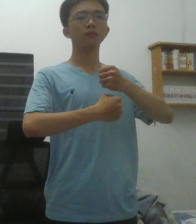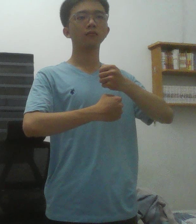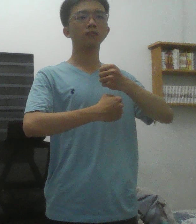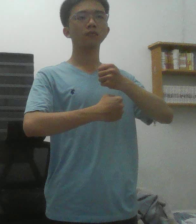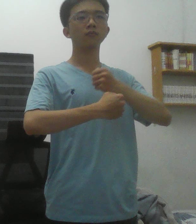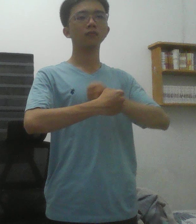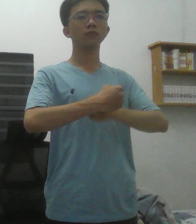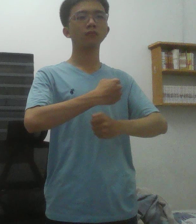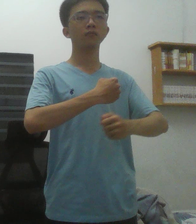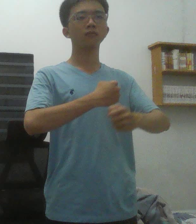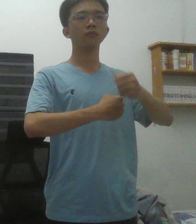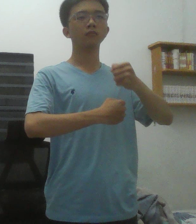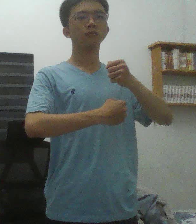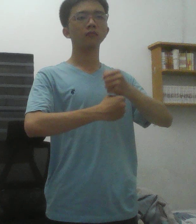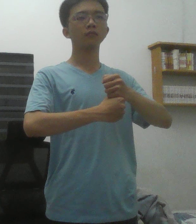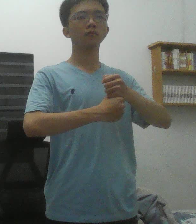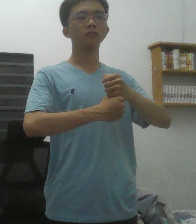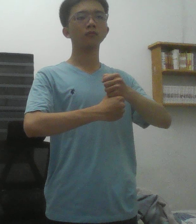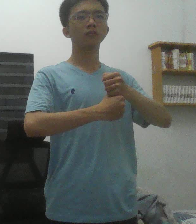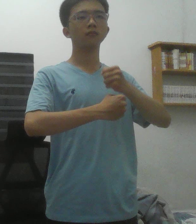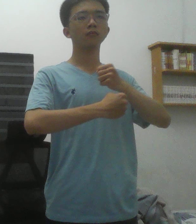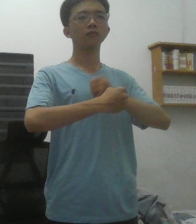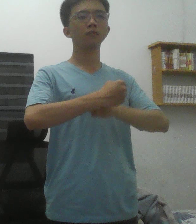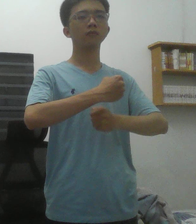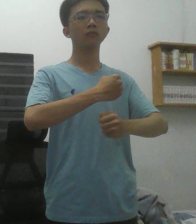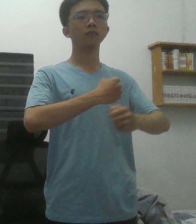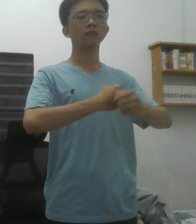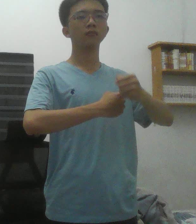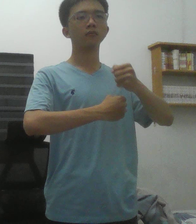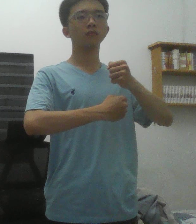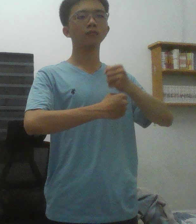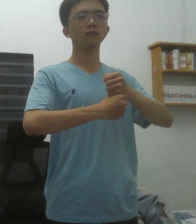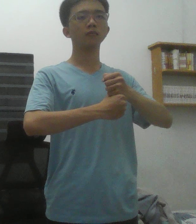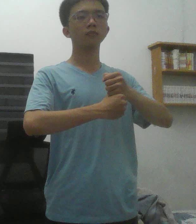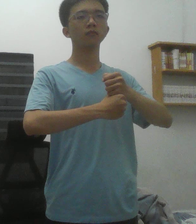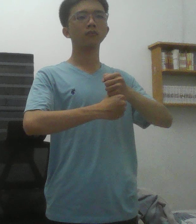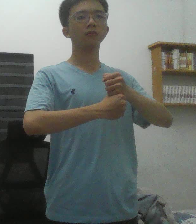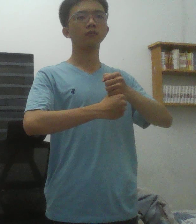quanh nam